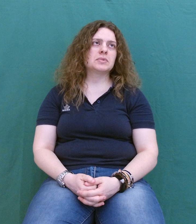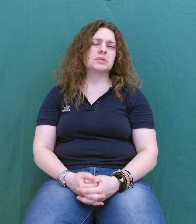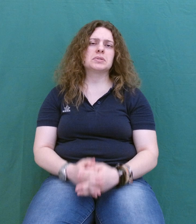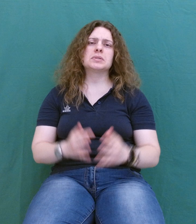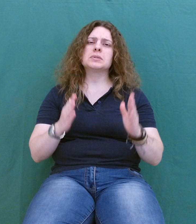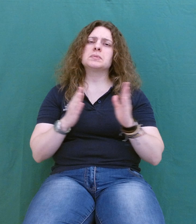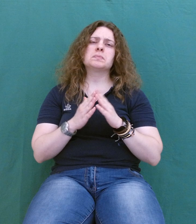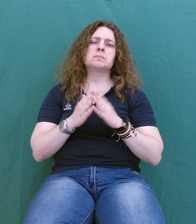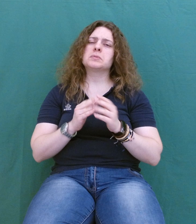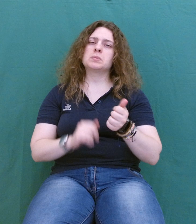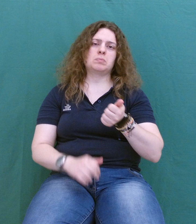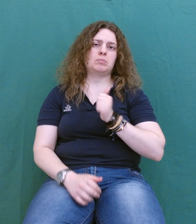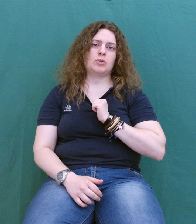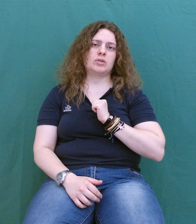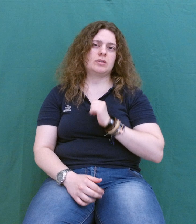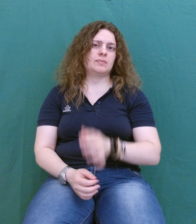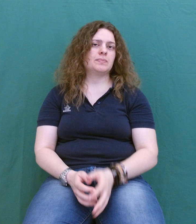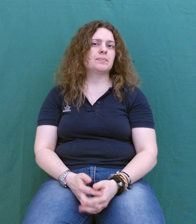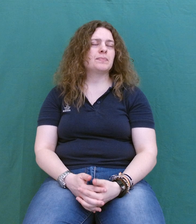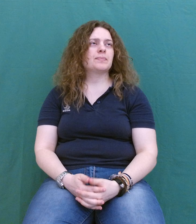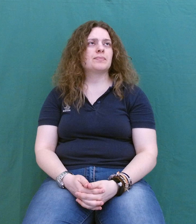ΣΠΙΤΙ ΜΟΝΗ